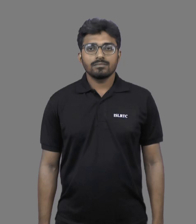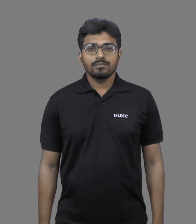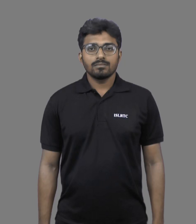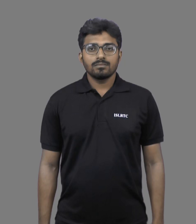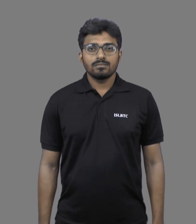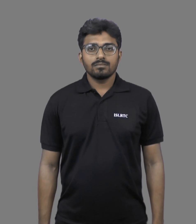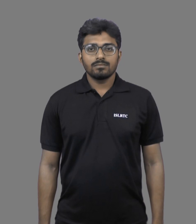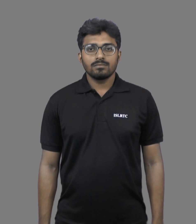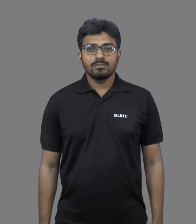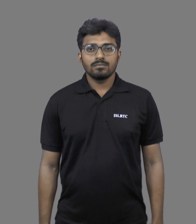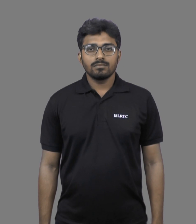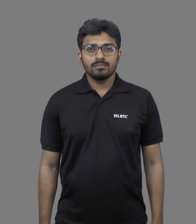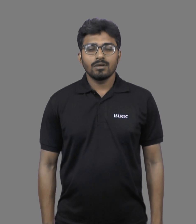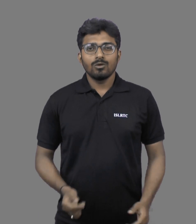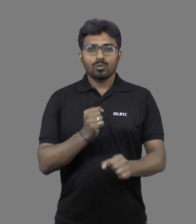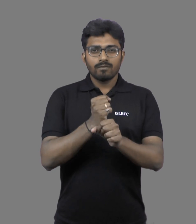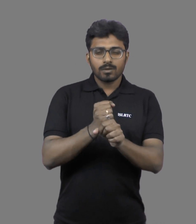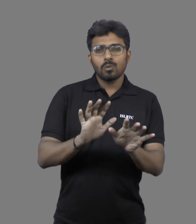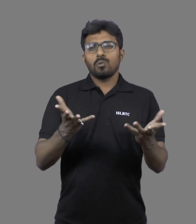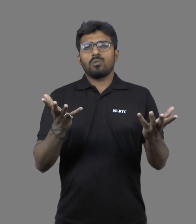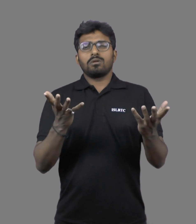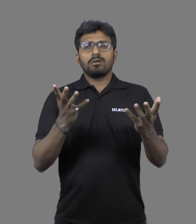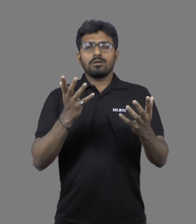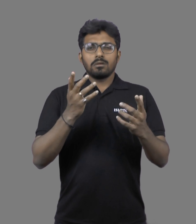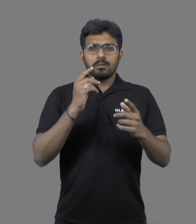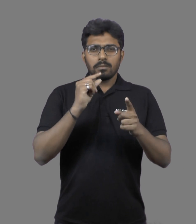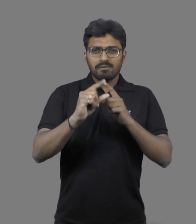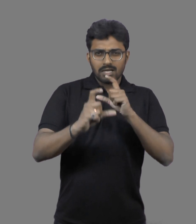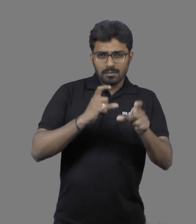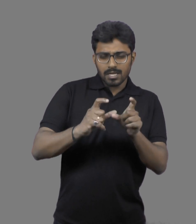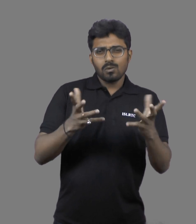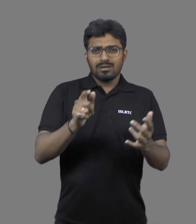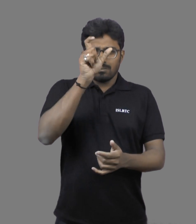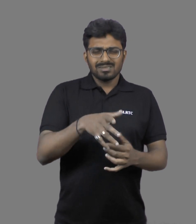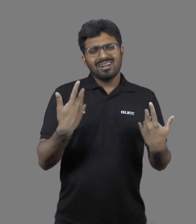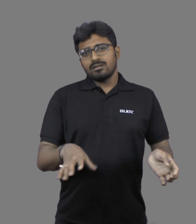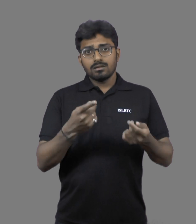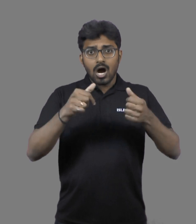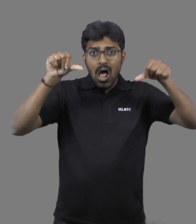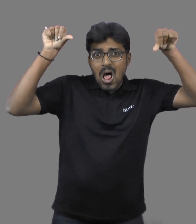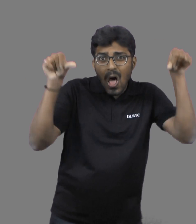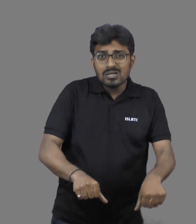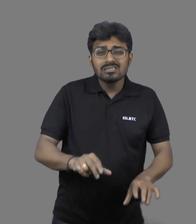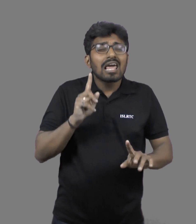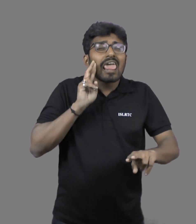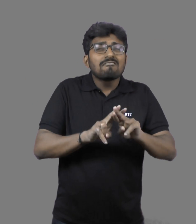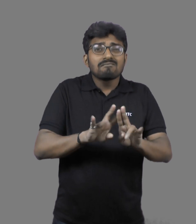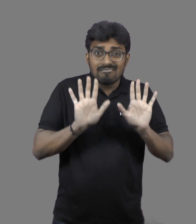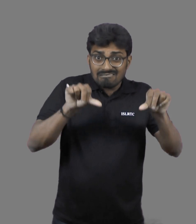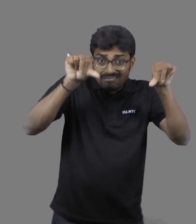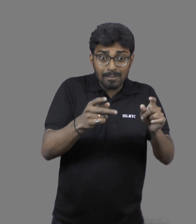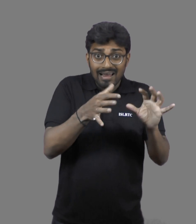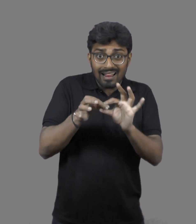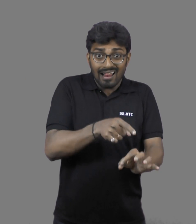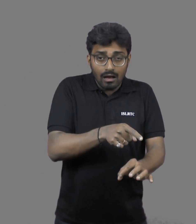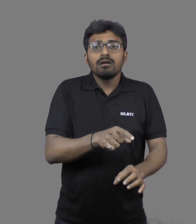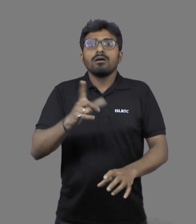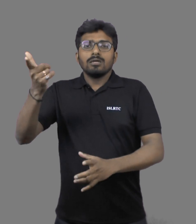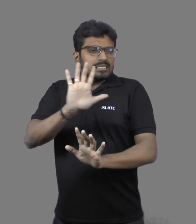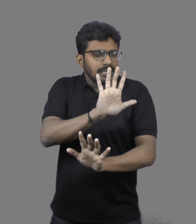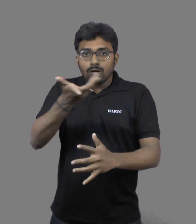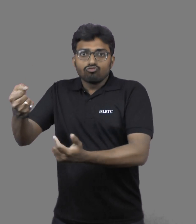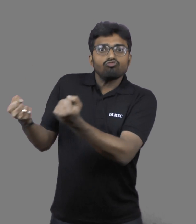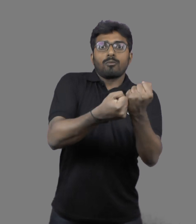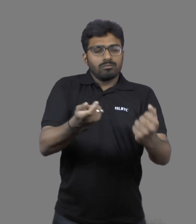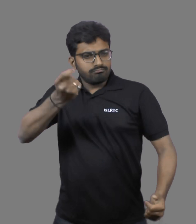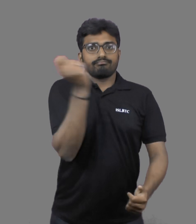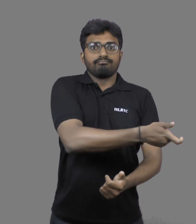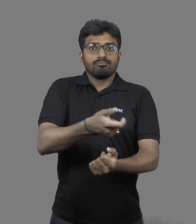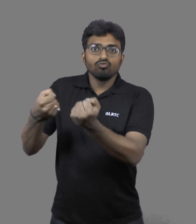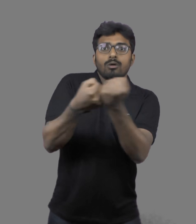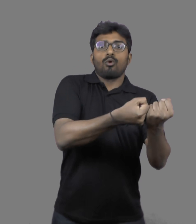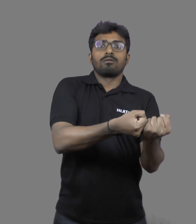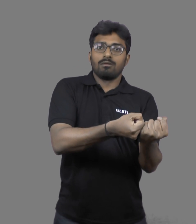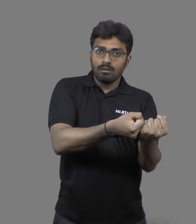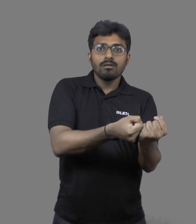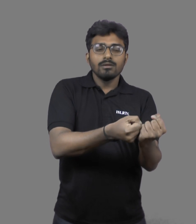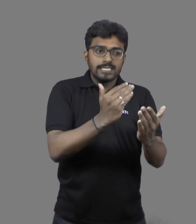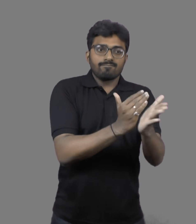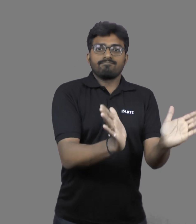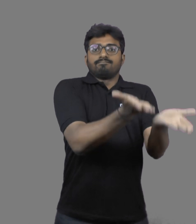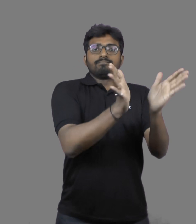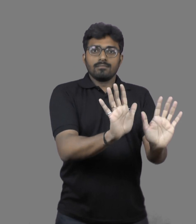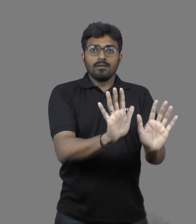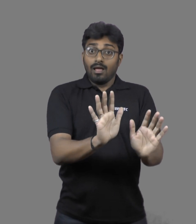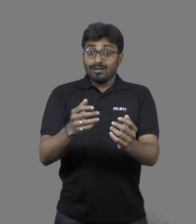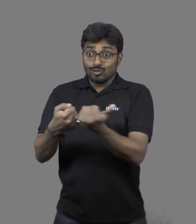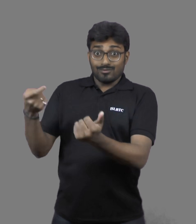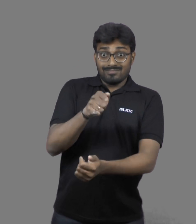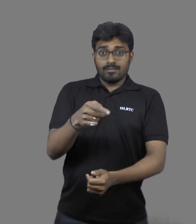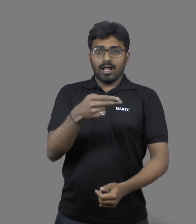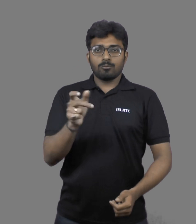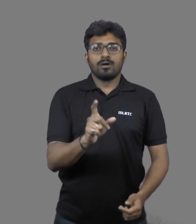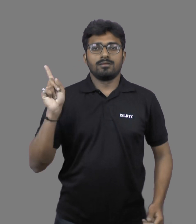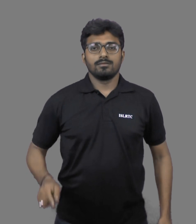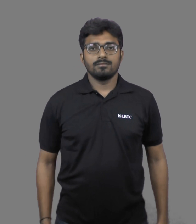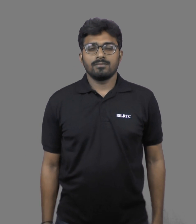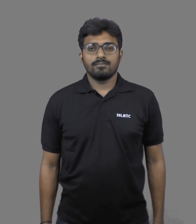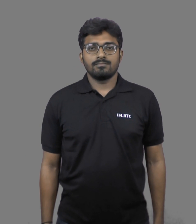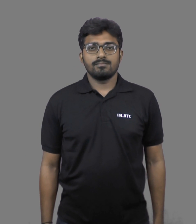Bailout